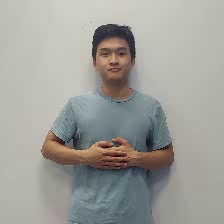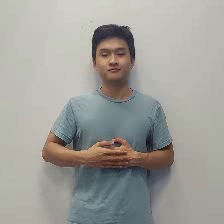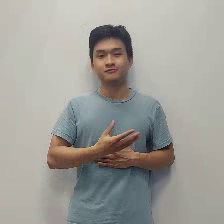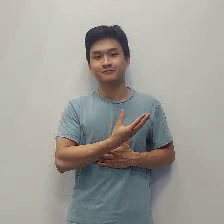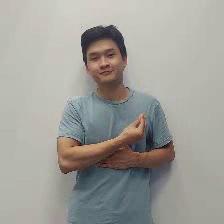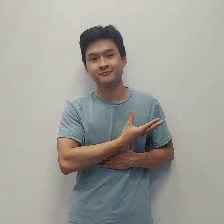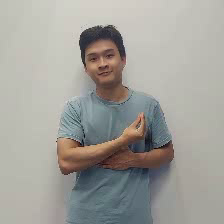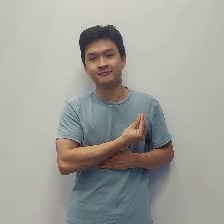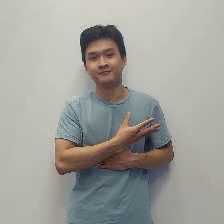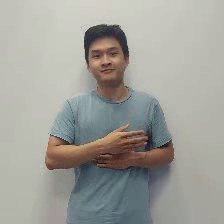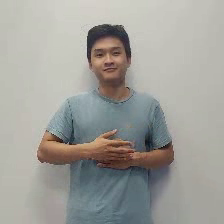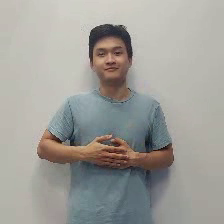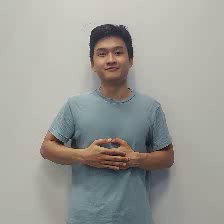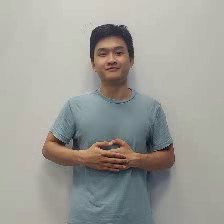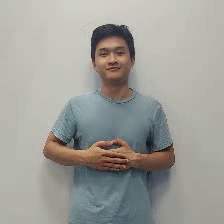Xúc động